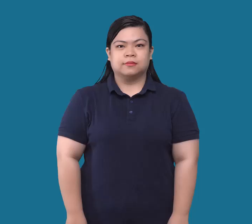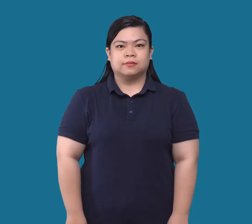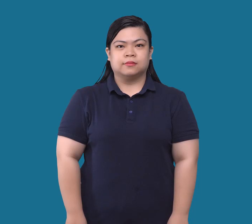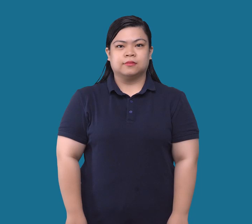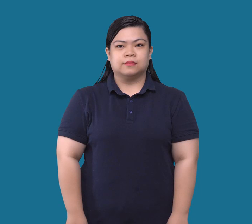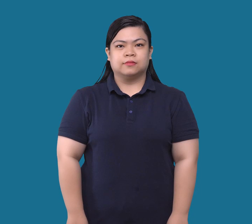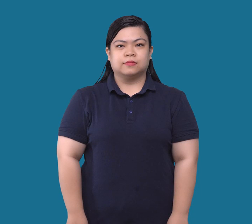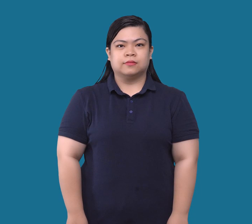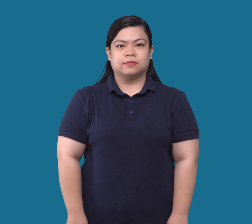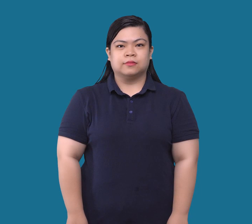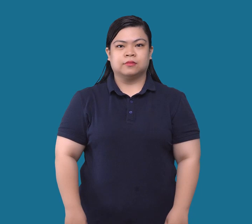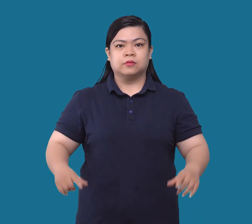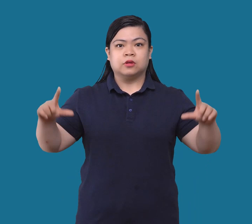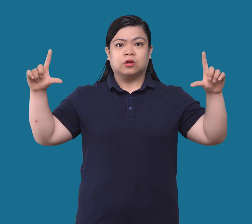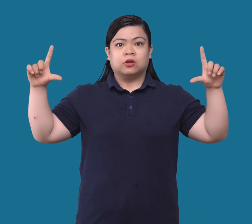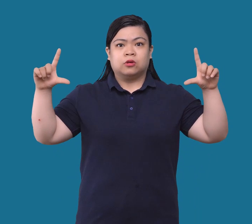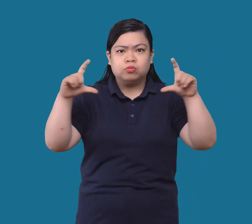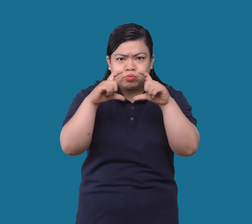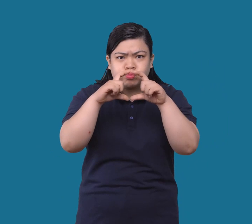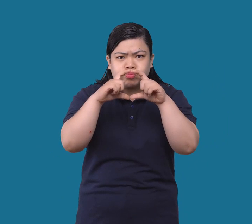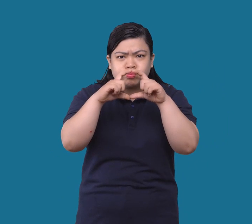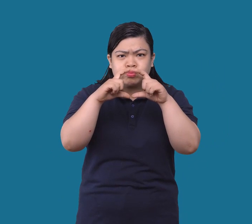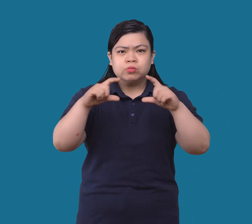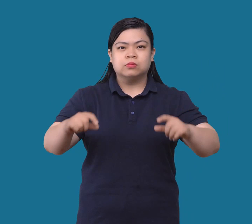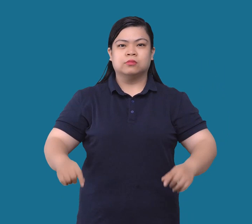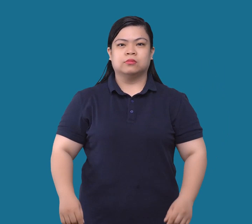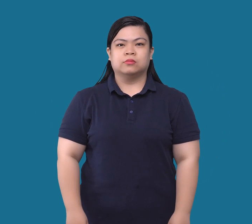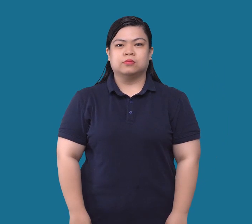thu nhỏ